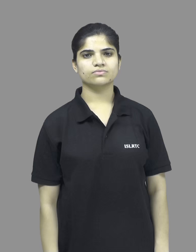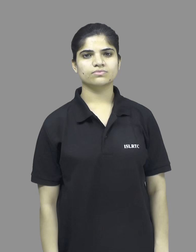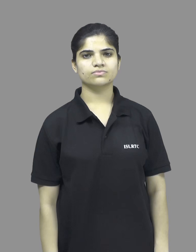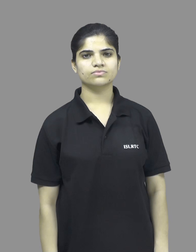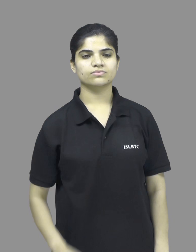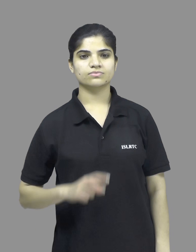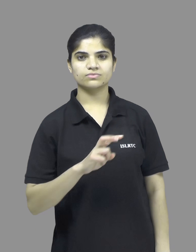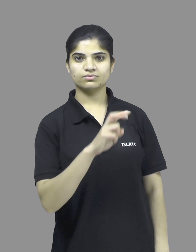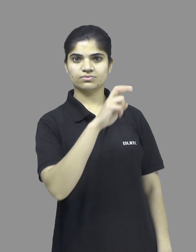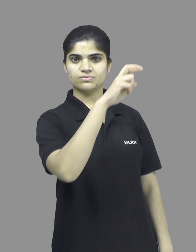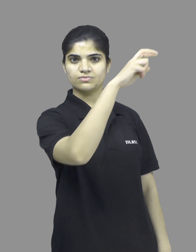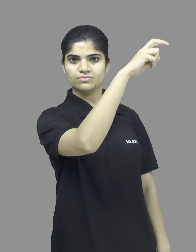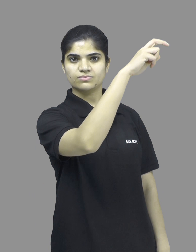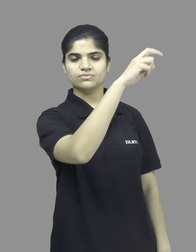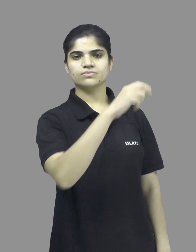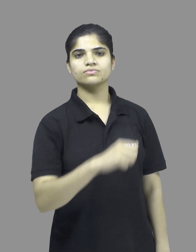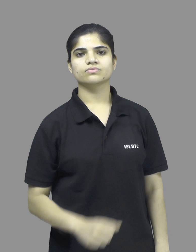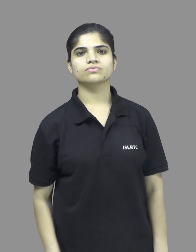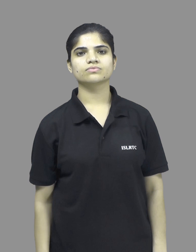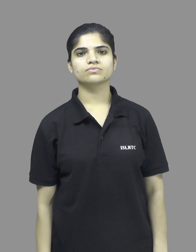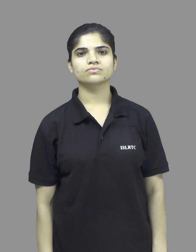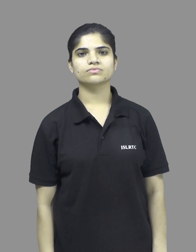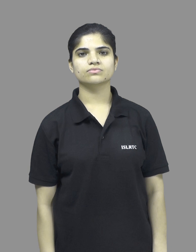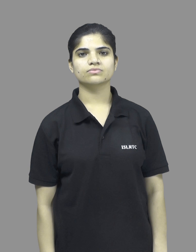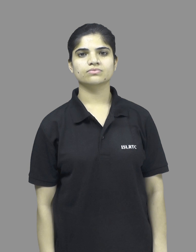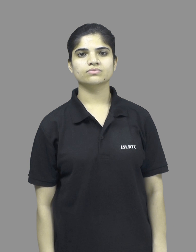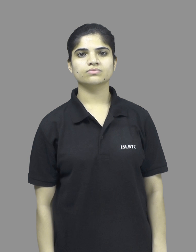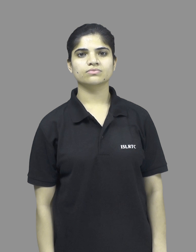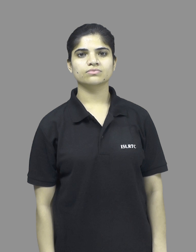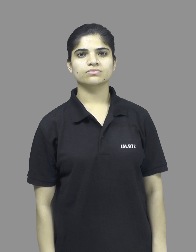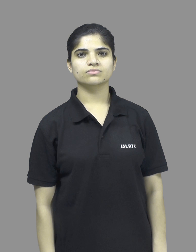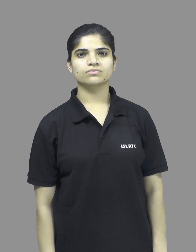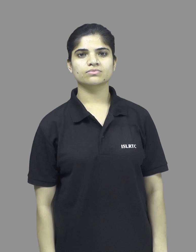Stairs